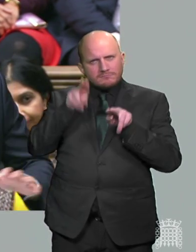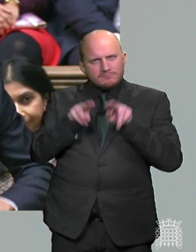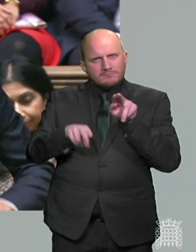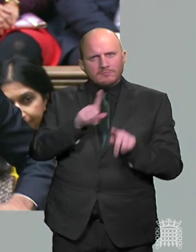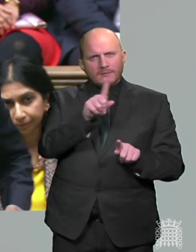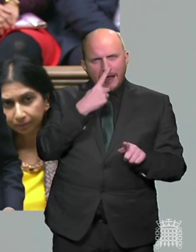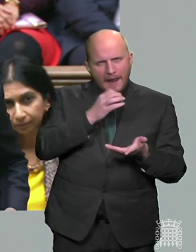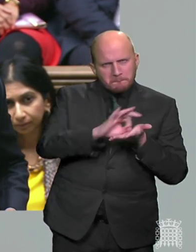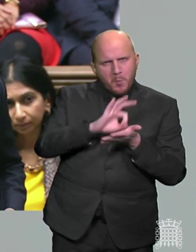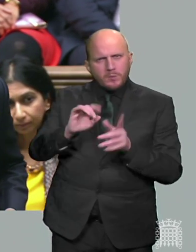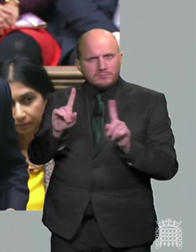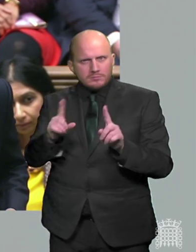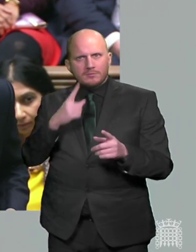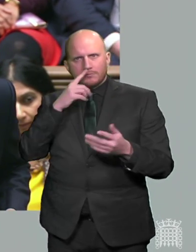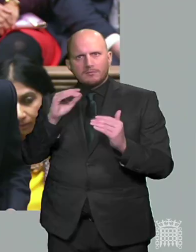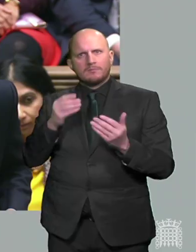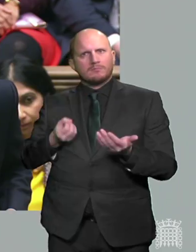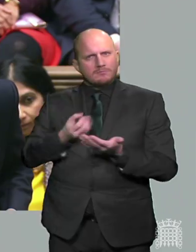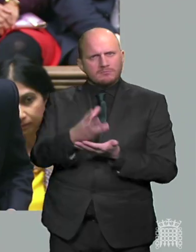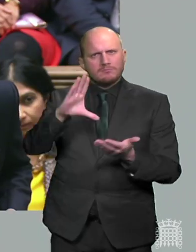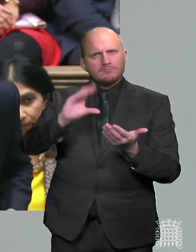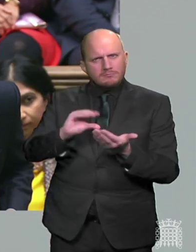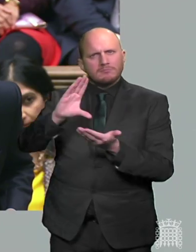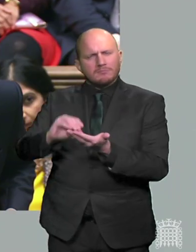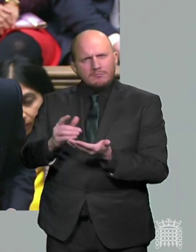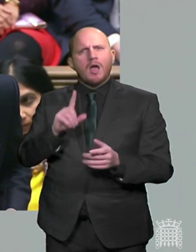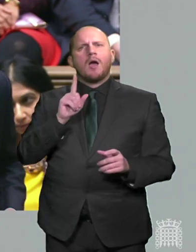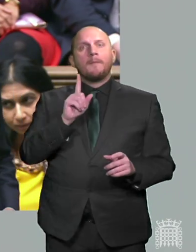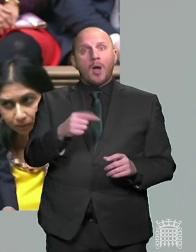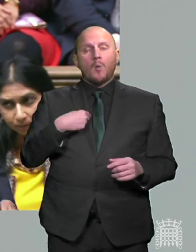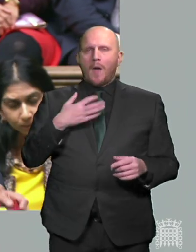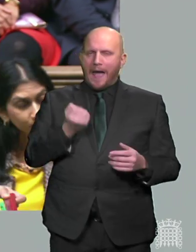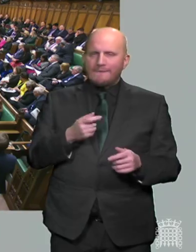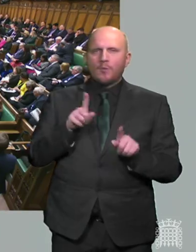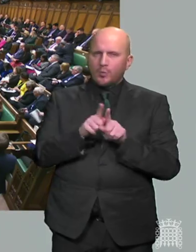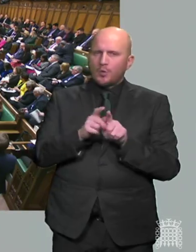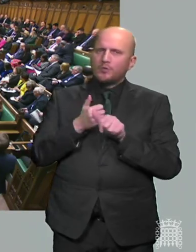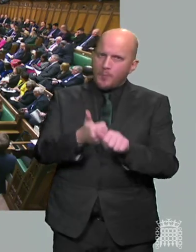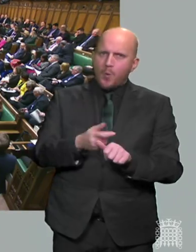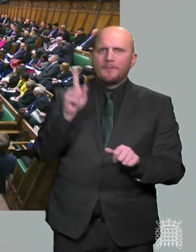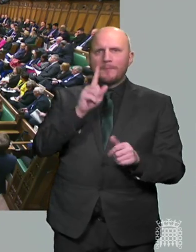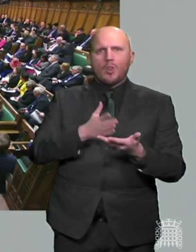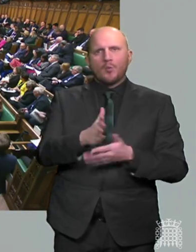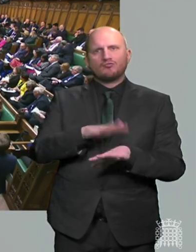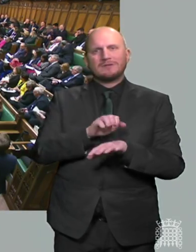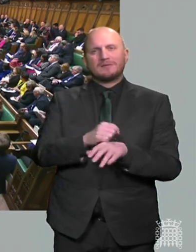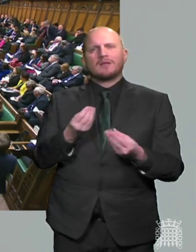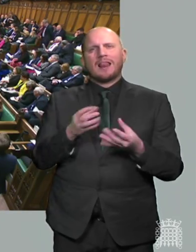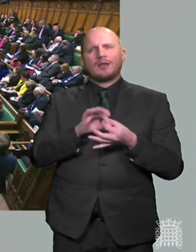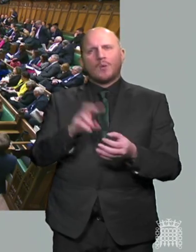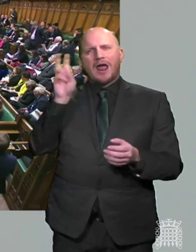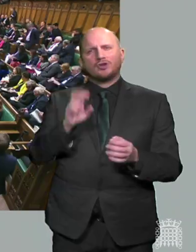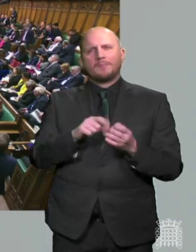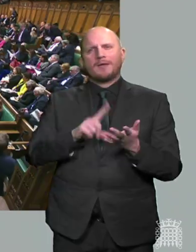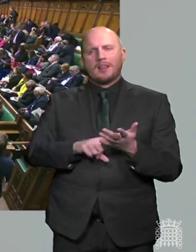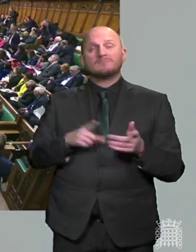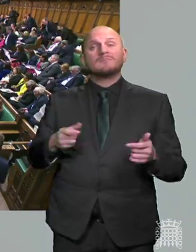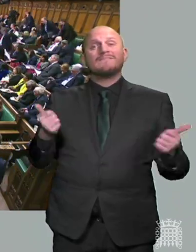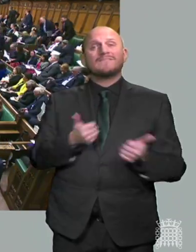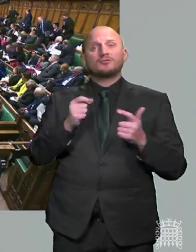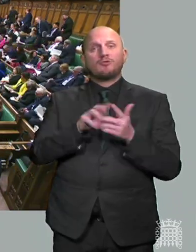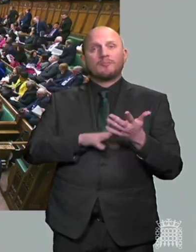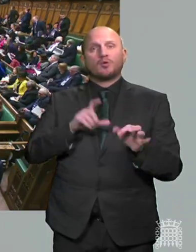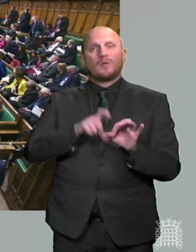As I have said, significant support for energy bills is in place right now for people through Christmas.